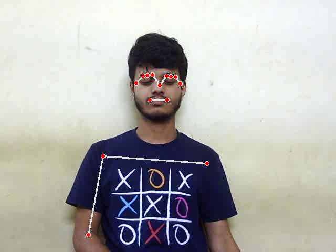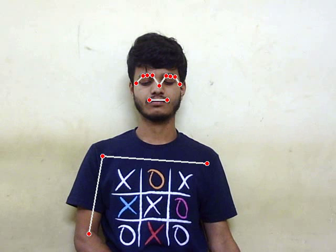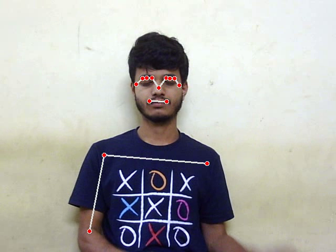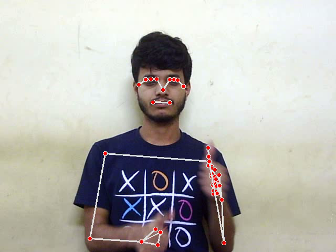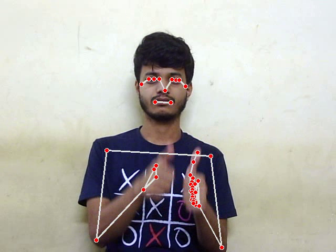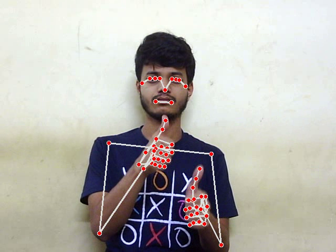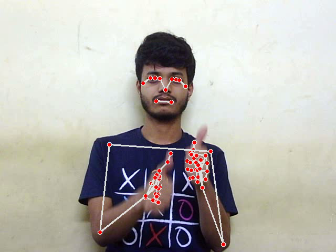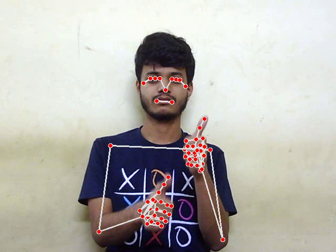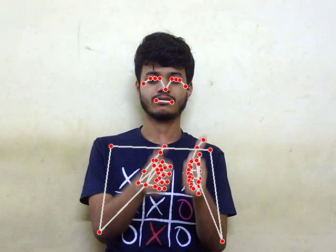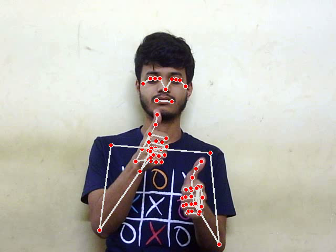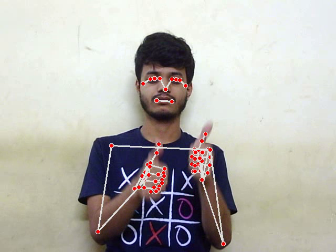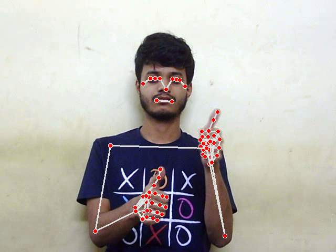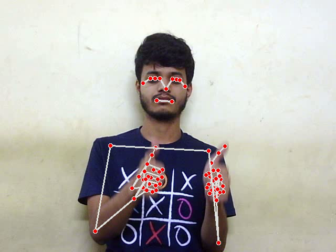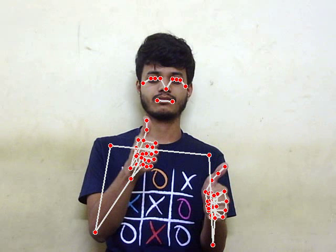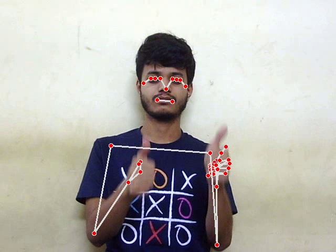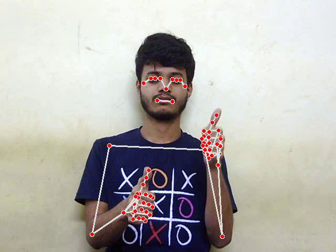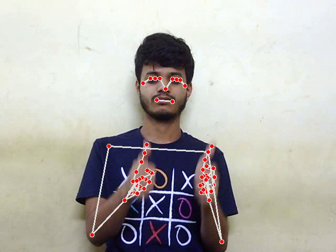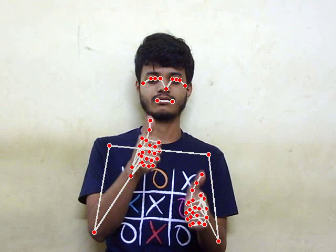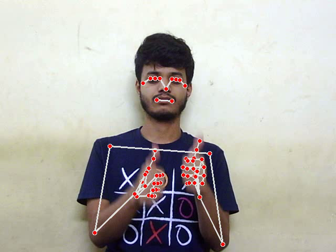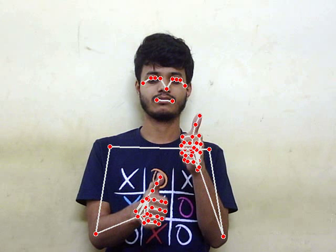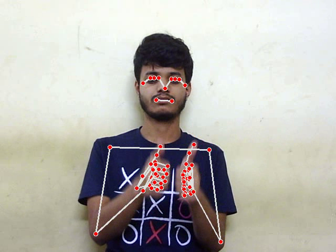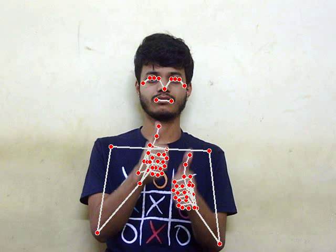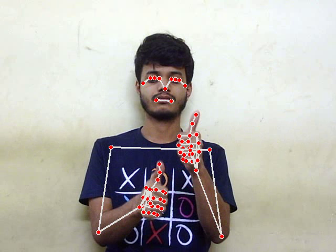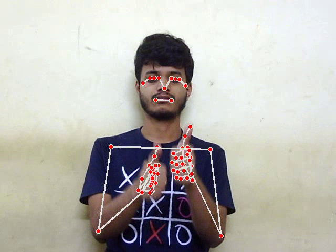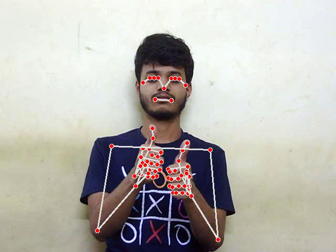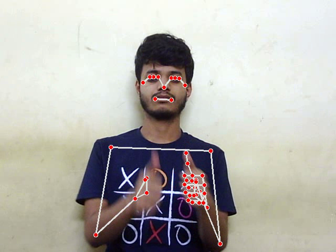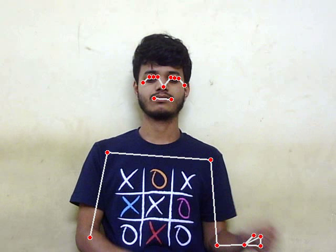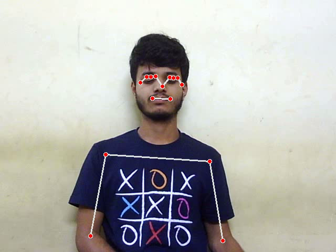which